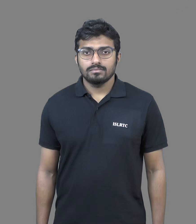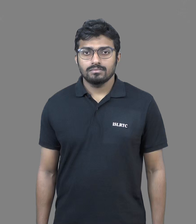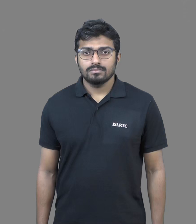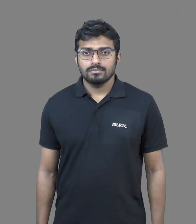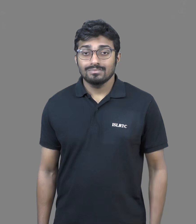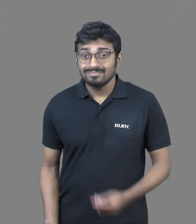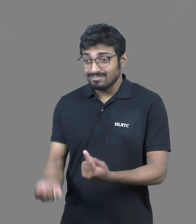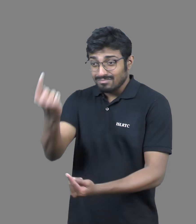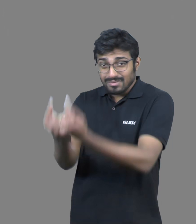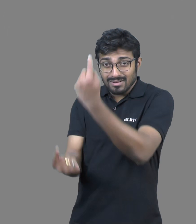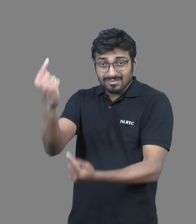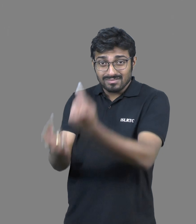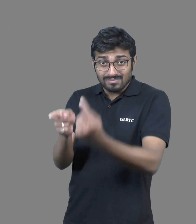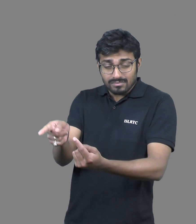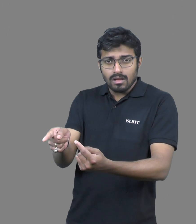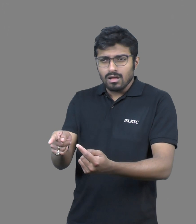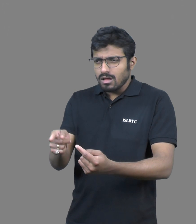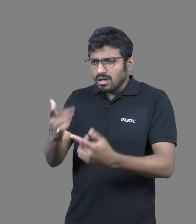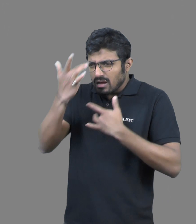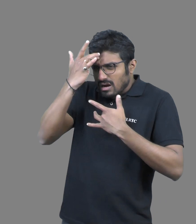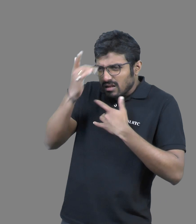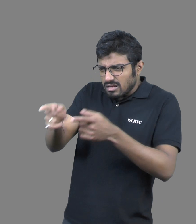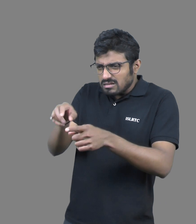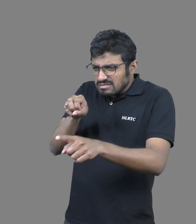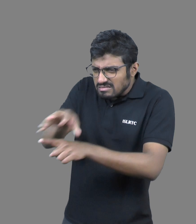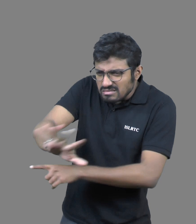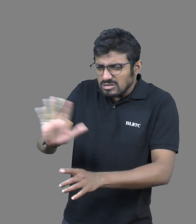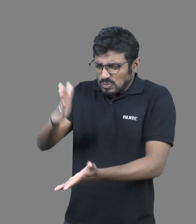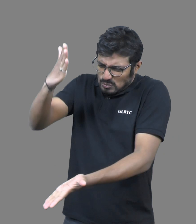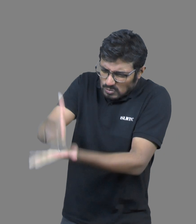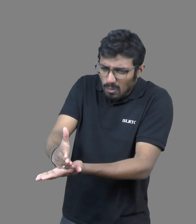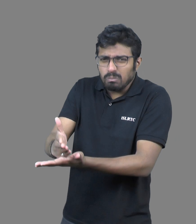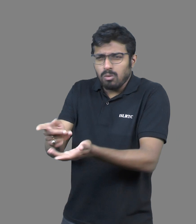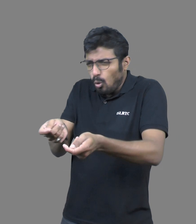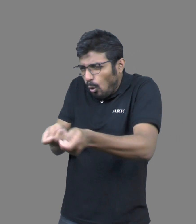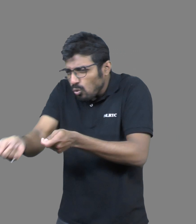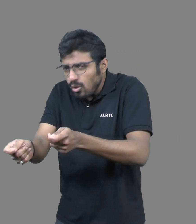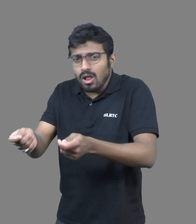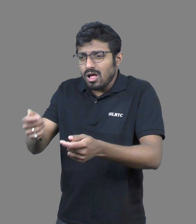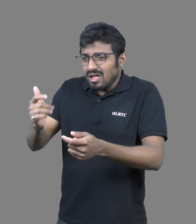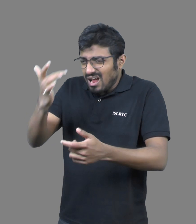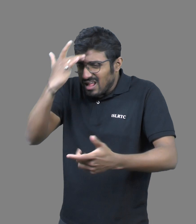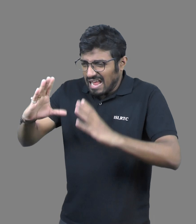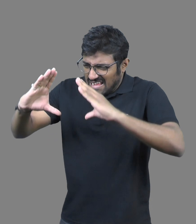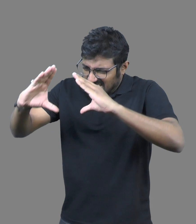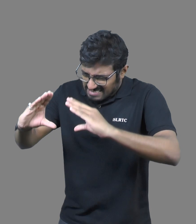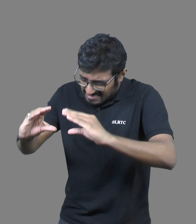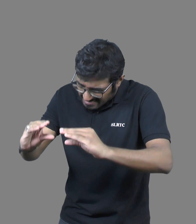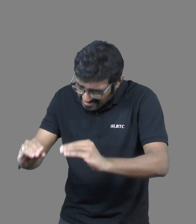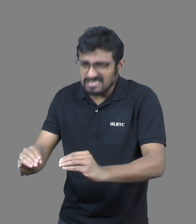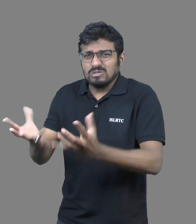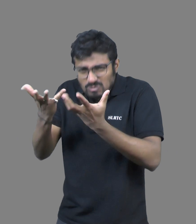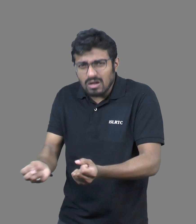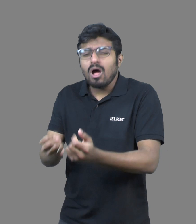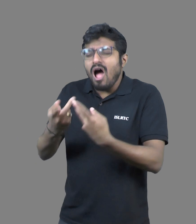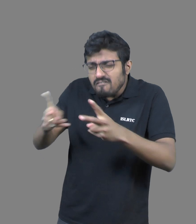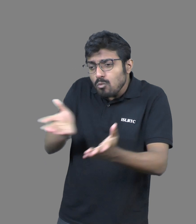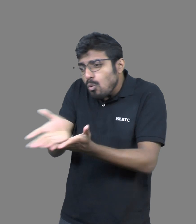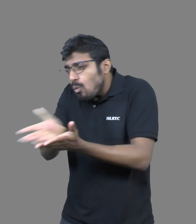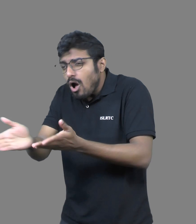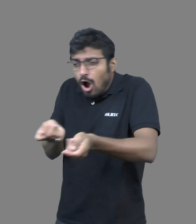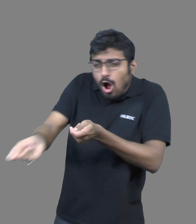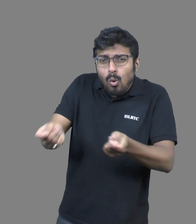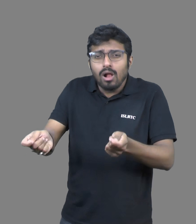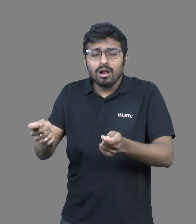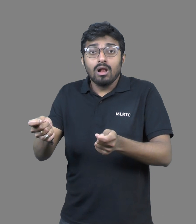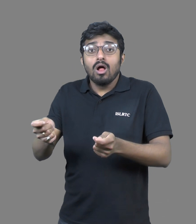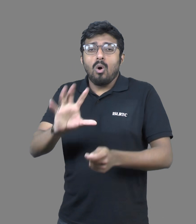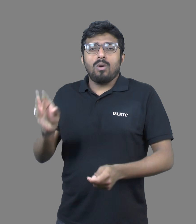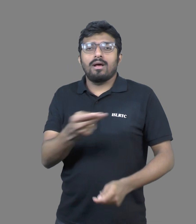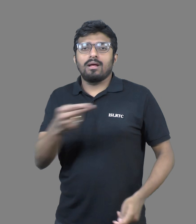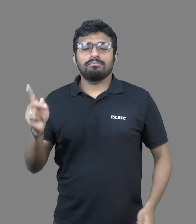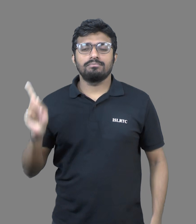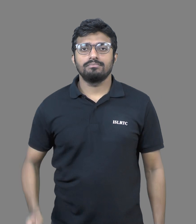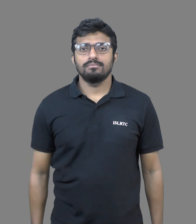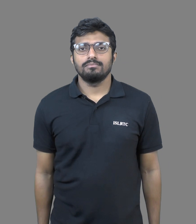Disease Control of Plant